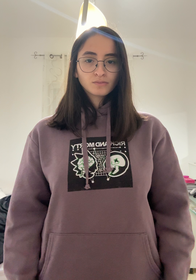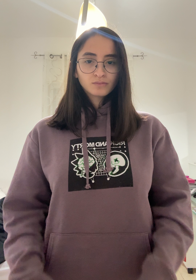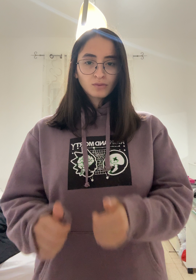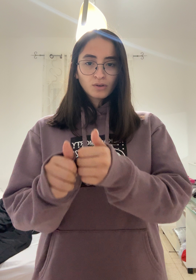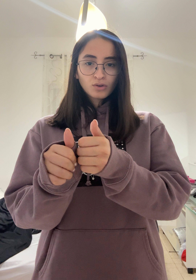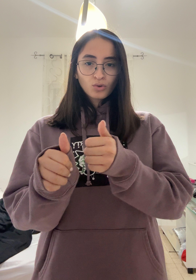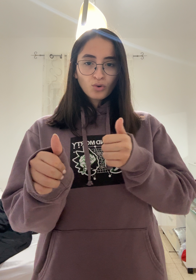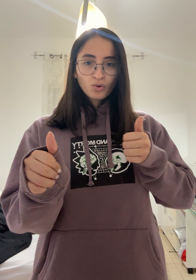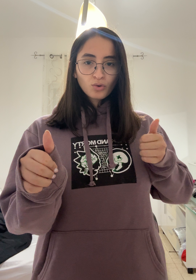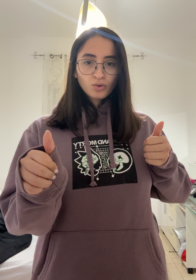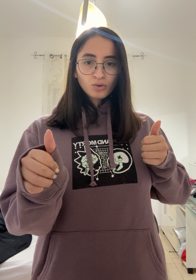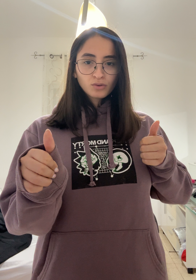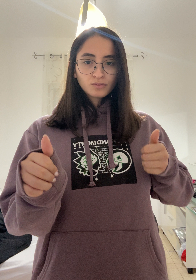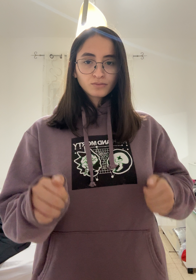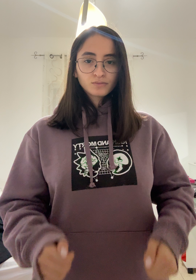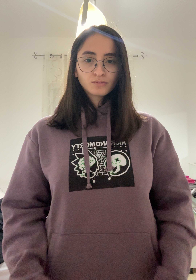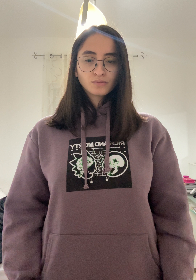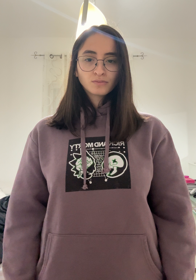תור